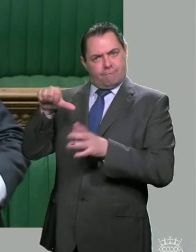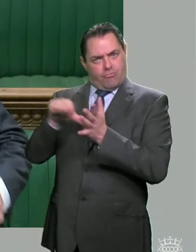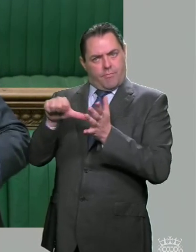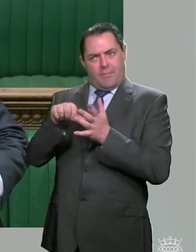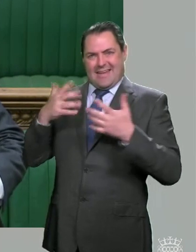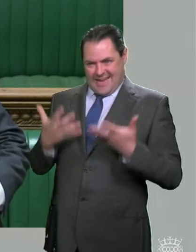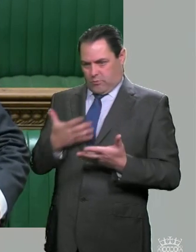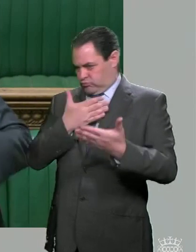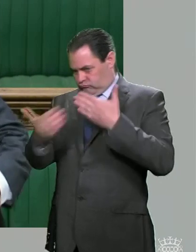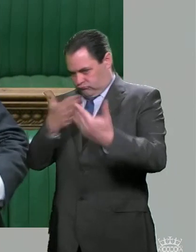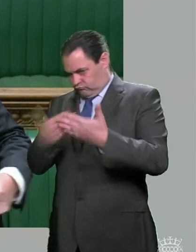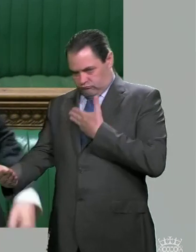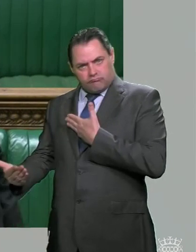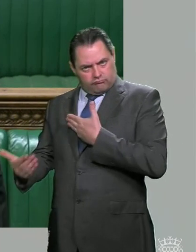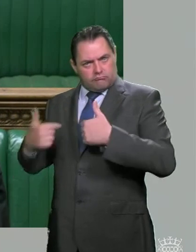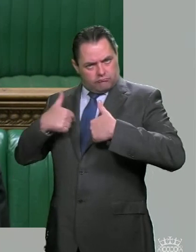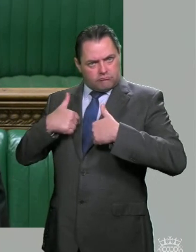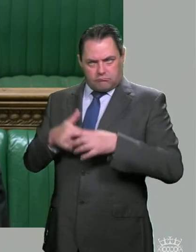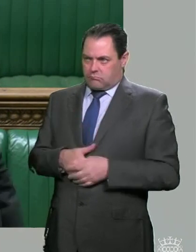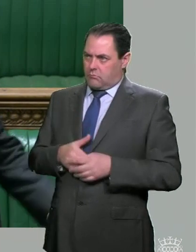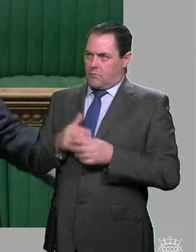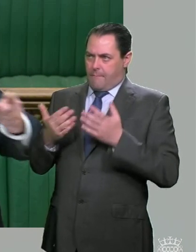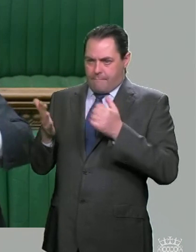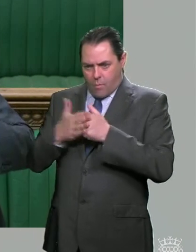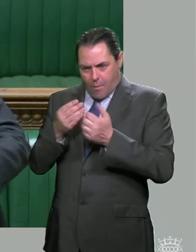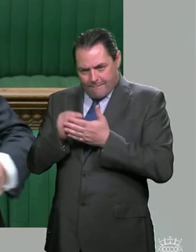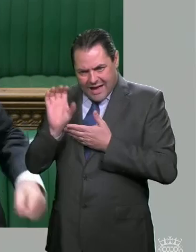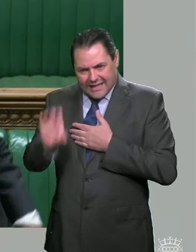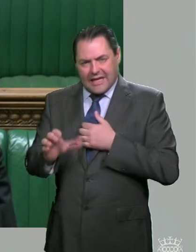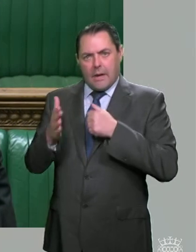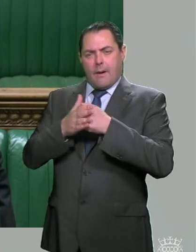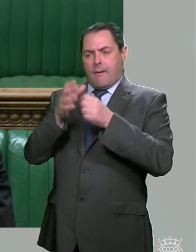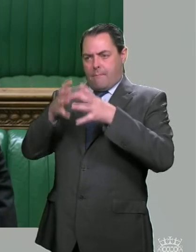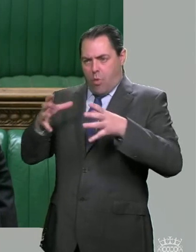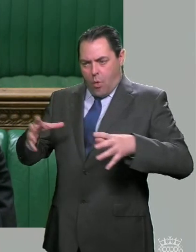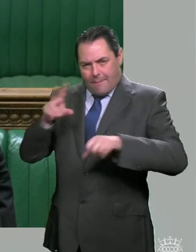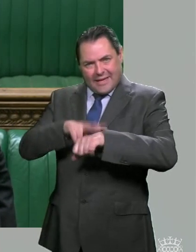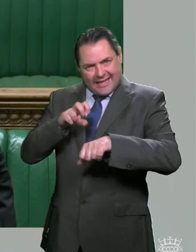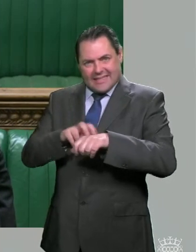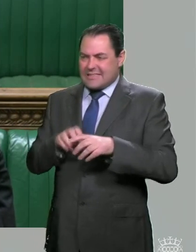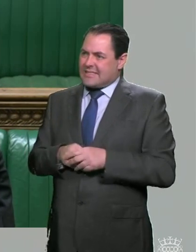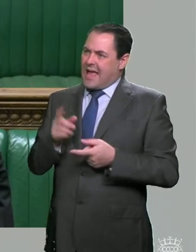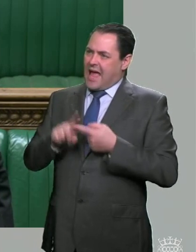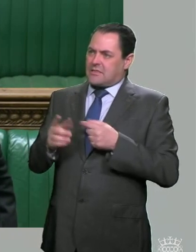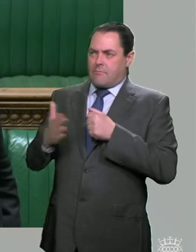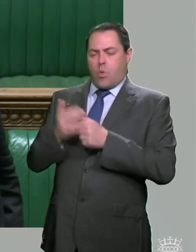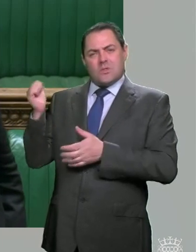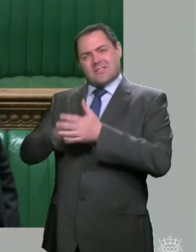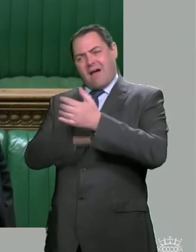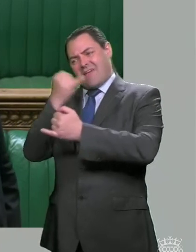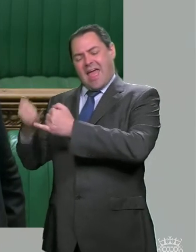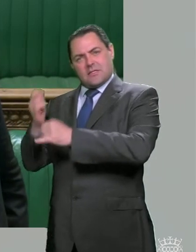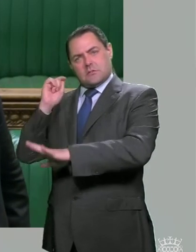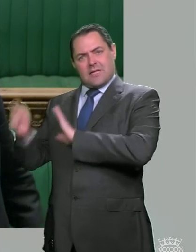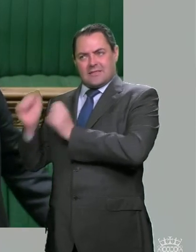That is something that the Government are now addressing by more investment, by putting more police out on the street and by having tougher sentences.